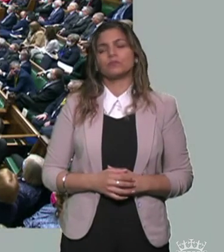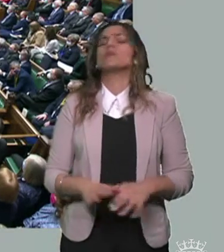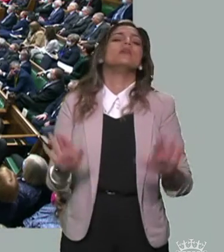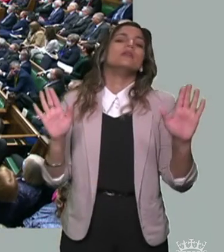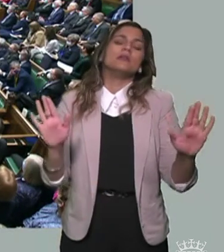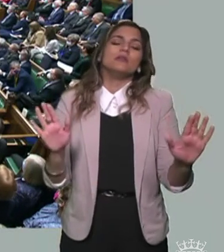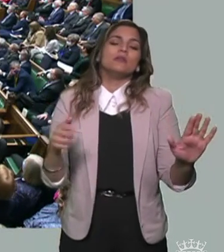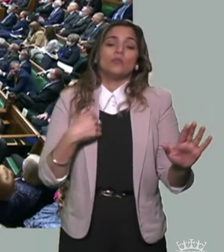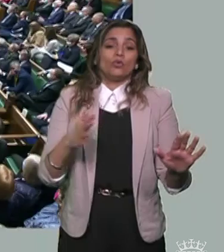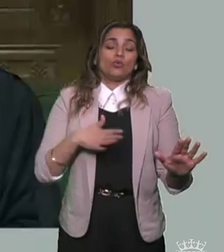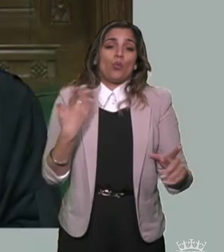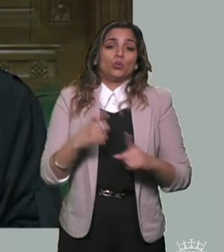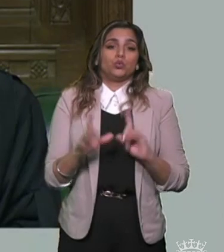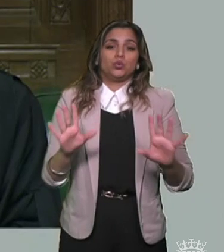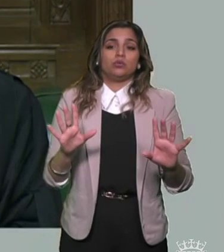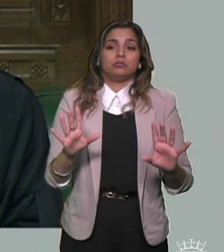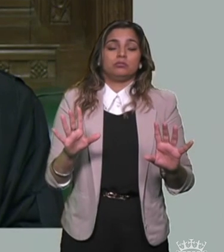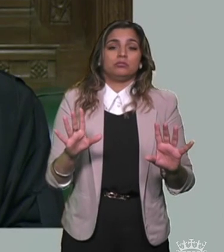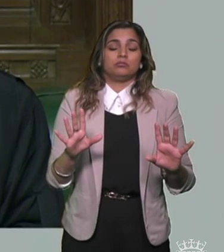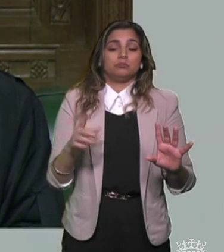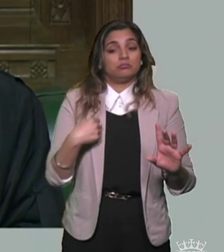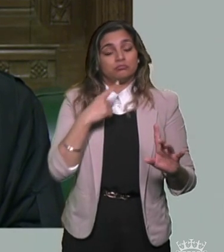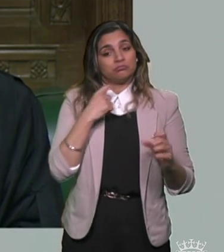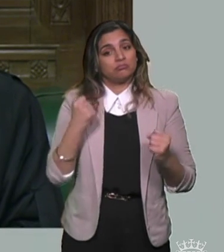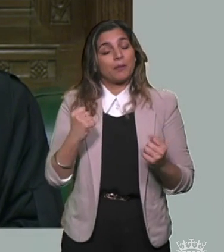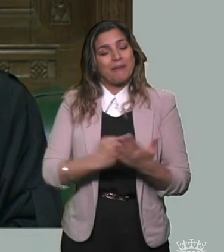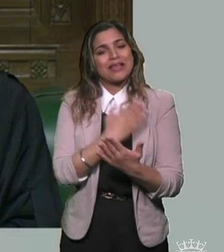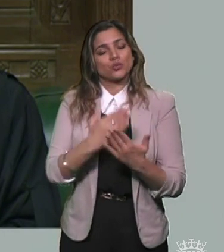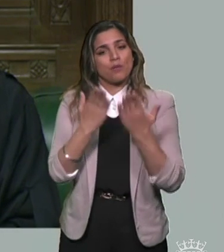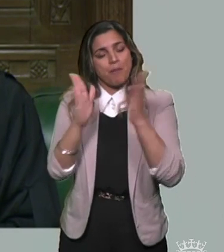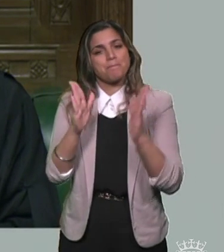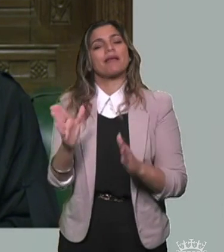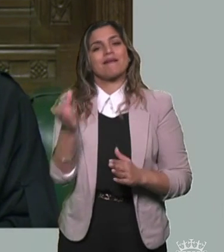Order. I do not want to do this, but I am determined to make sure our constituents can hear.